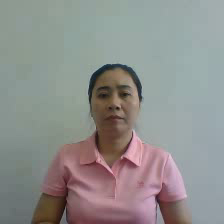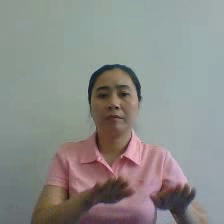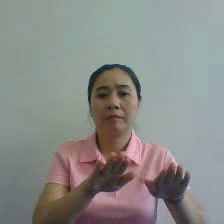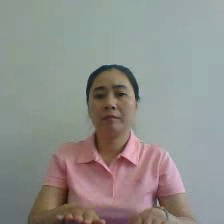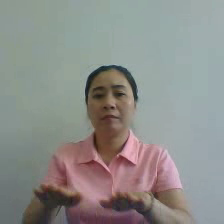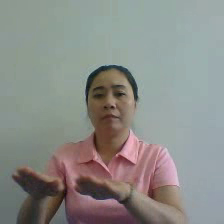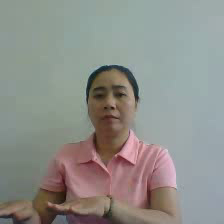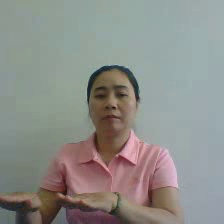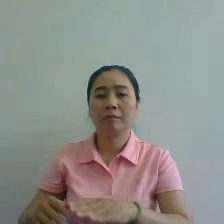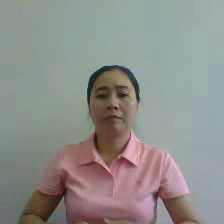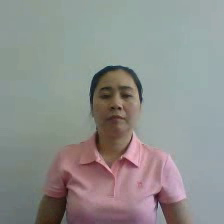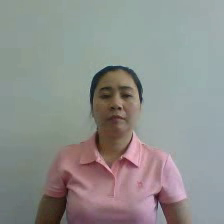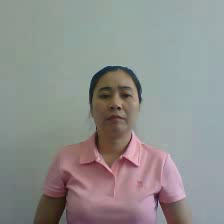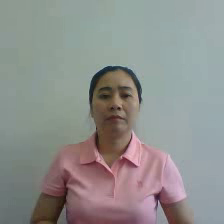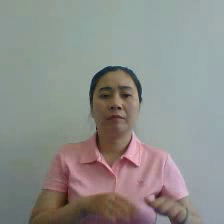Chậm lại